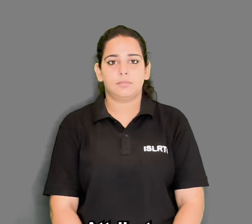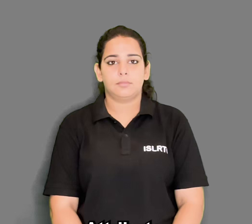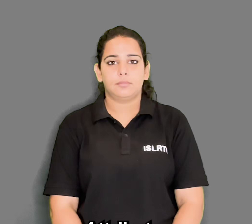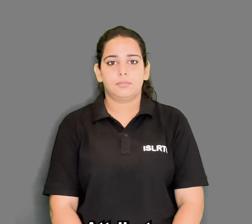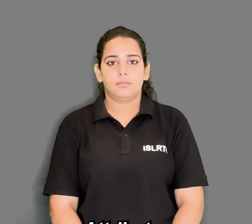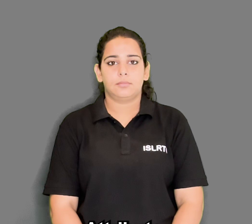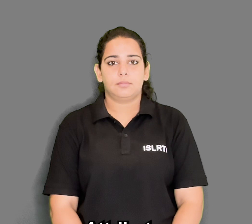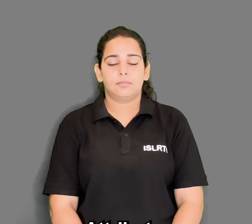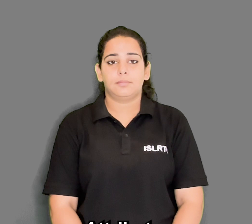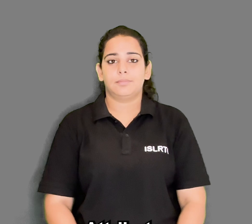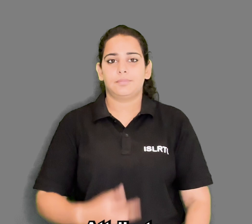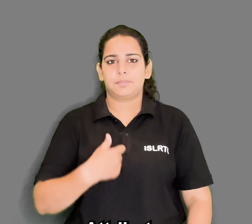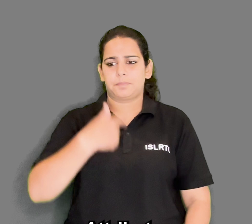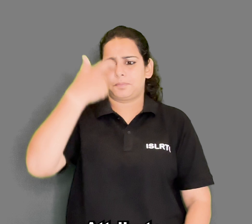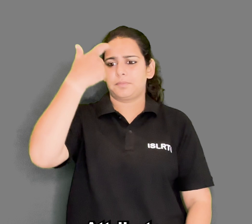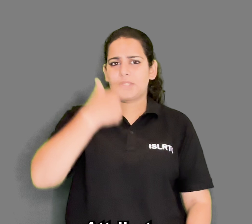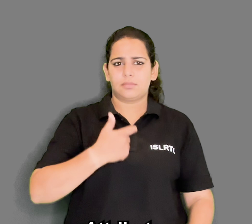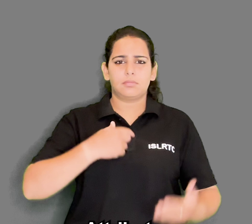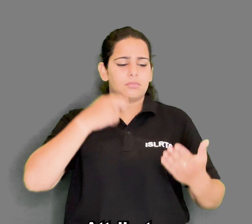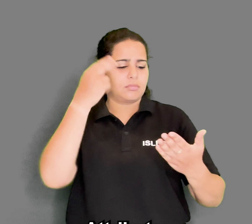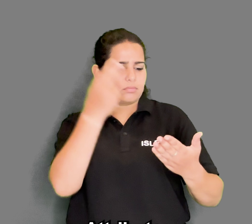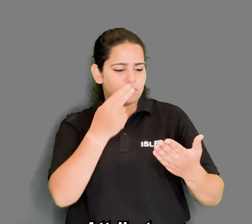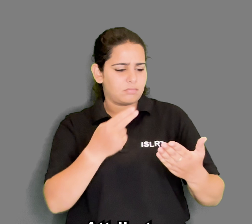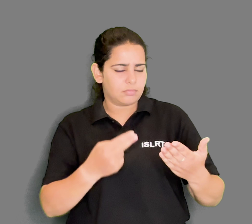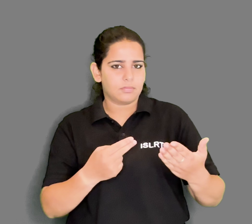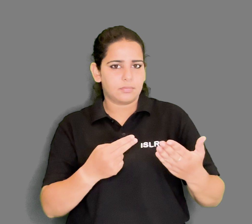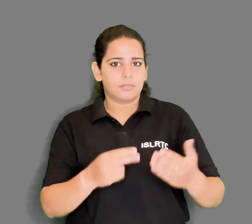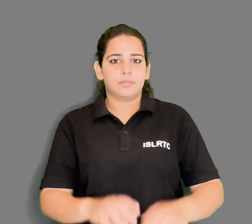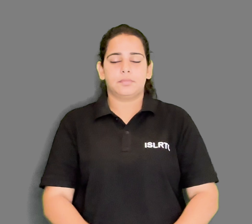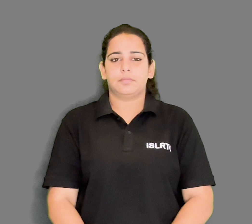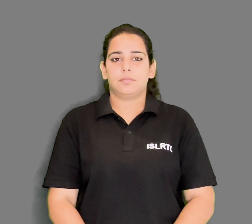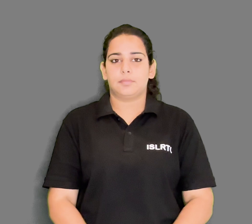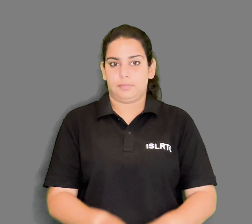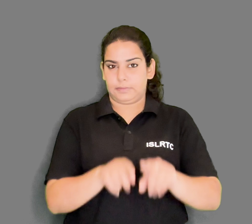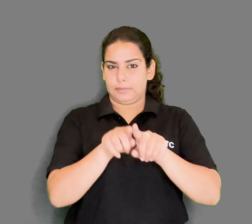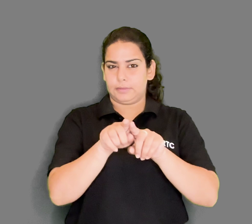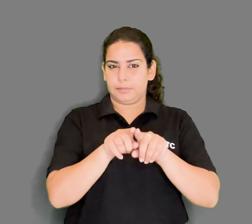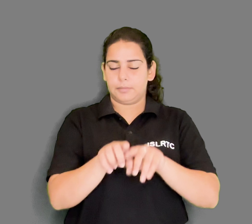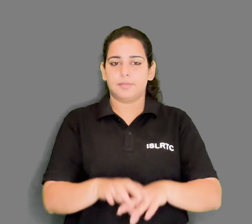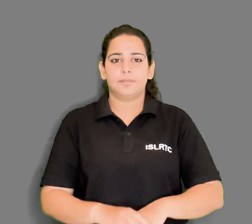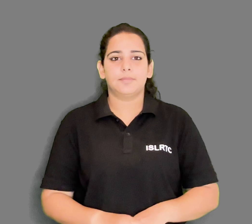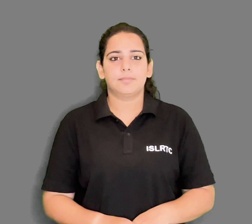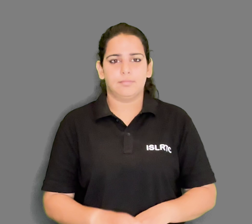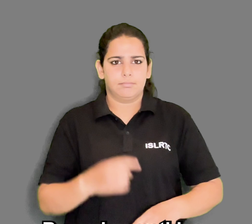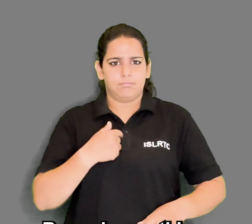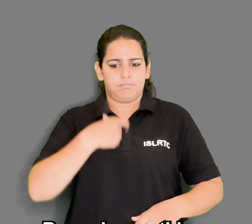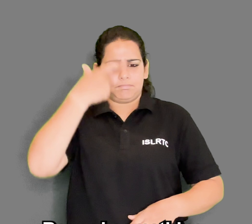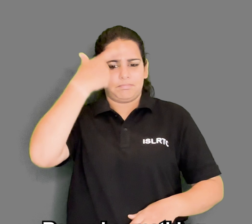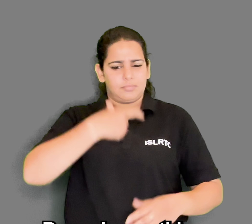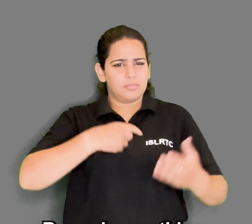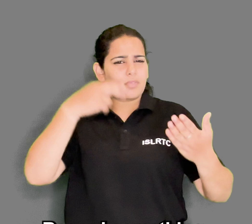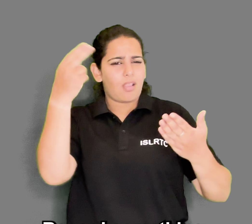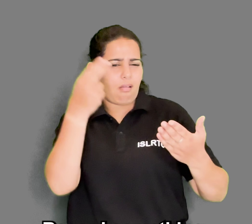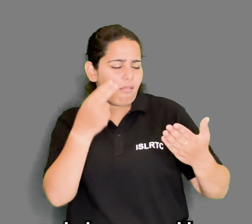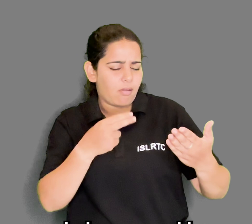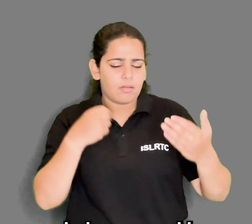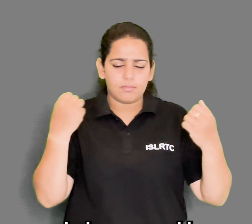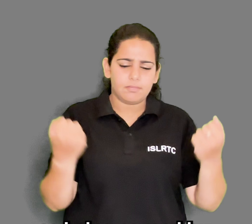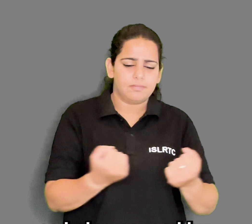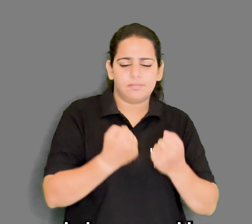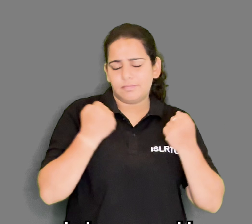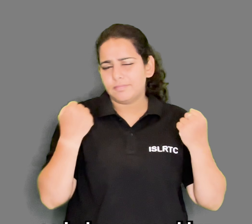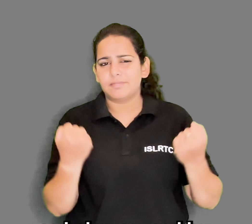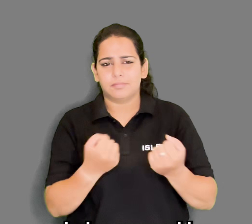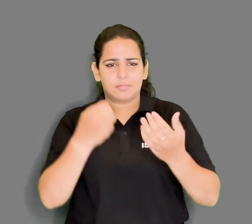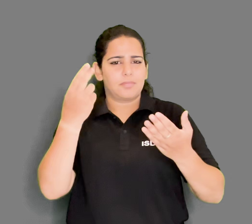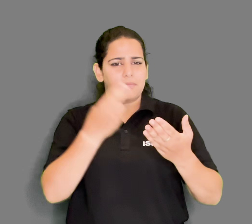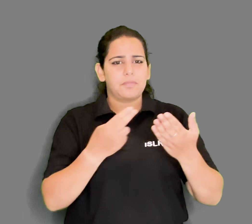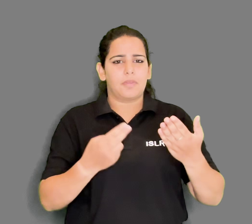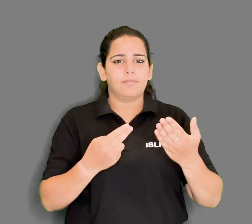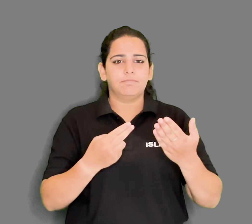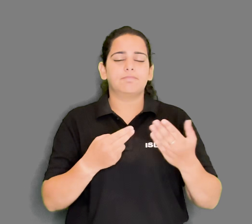Attribute Regard something as being caused by